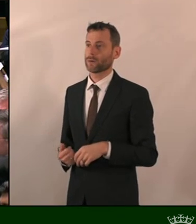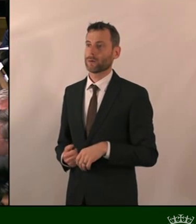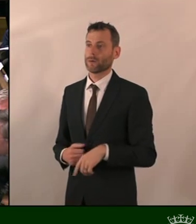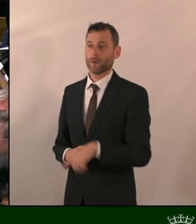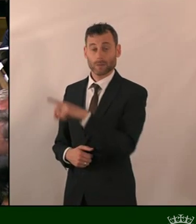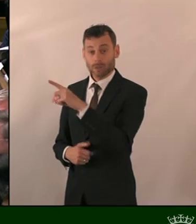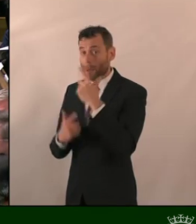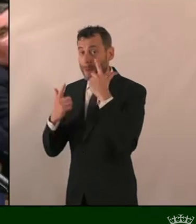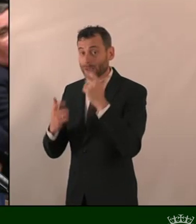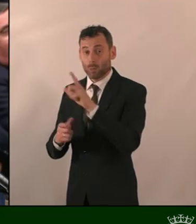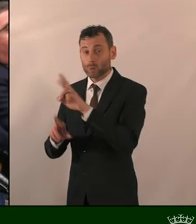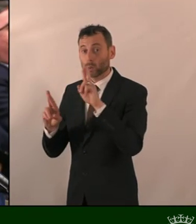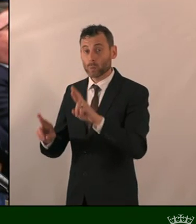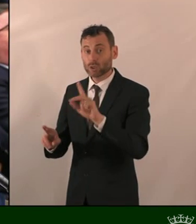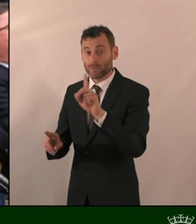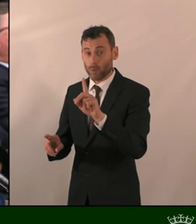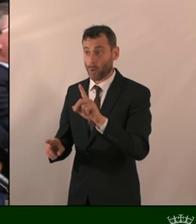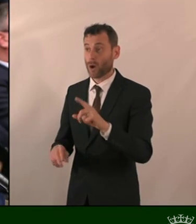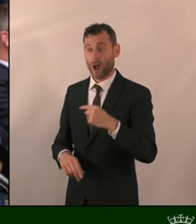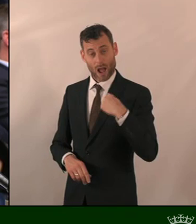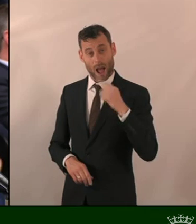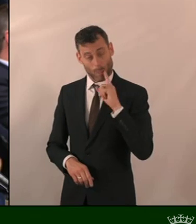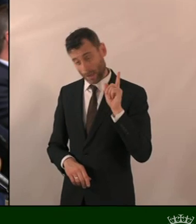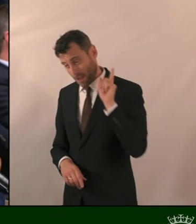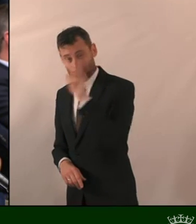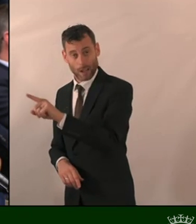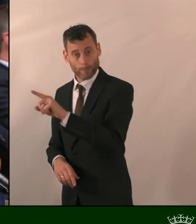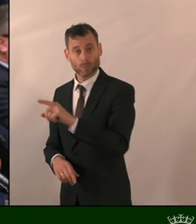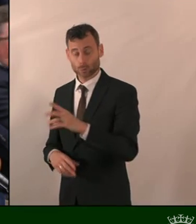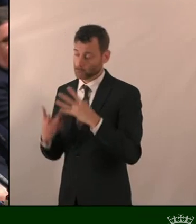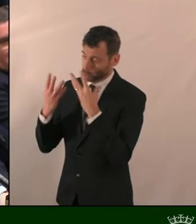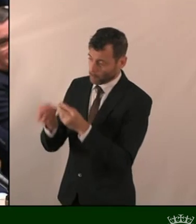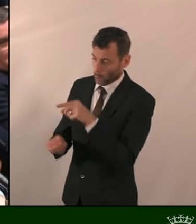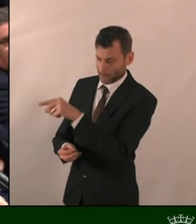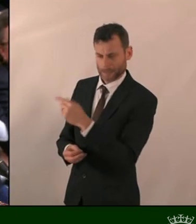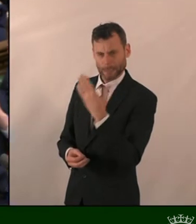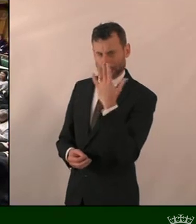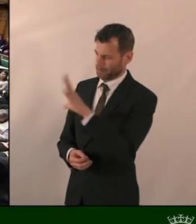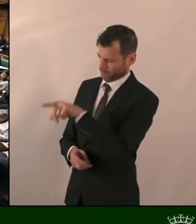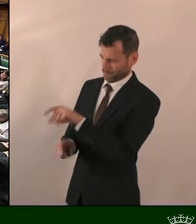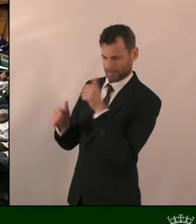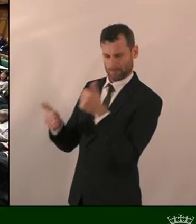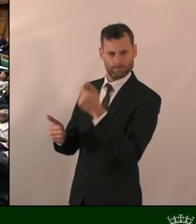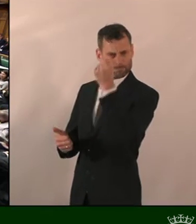Be careful what you wish for! I will look at what I can do to be there in person and support what sounds like an excellent scheme.